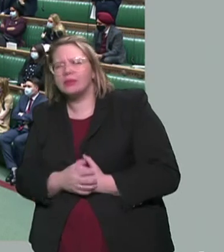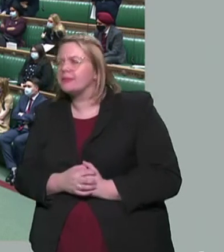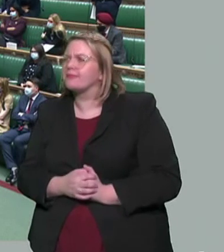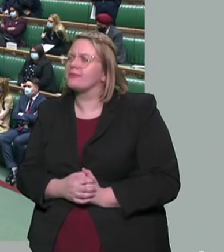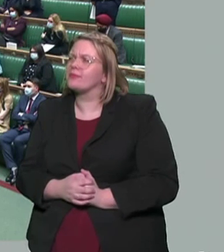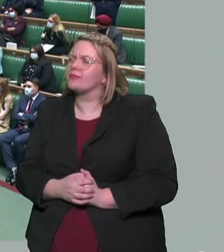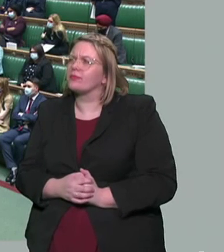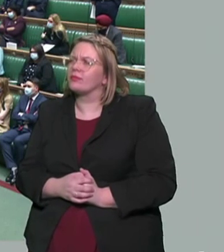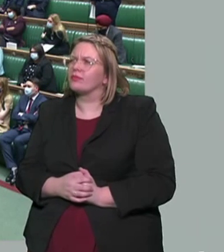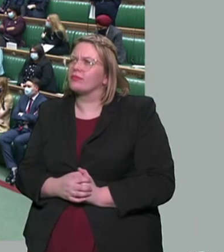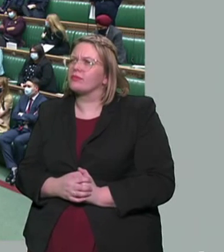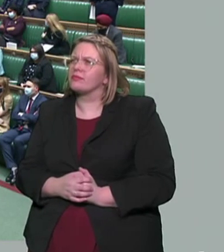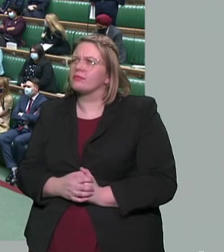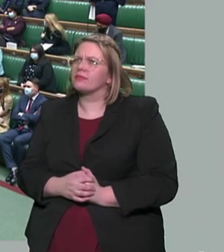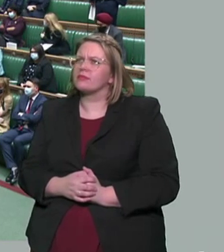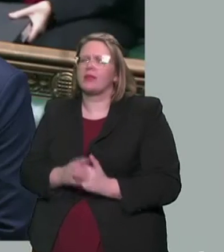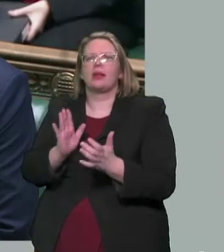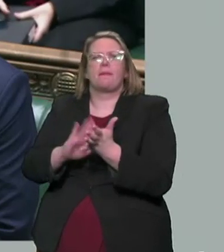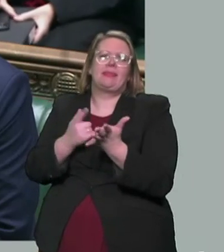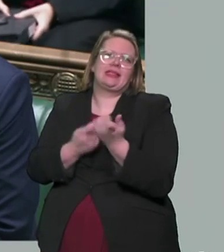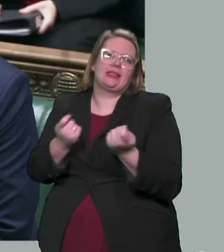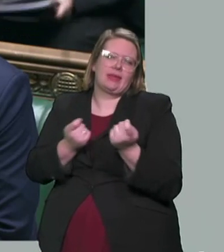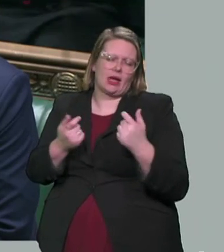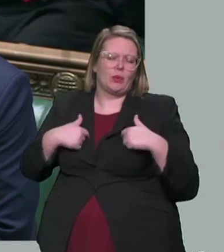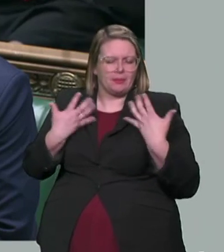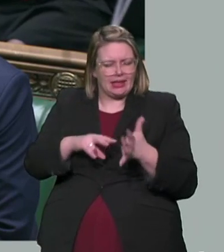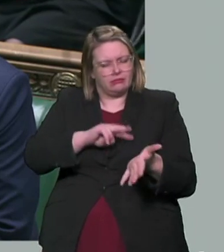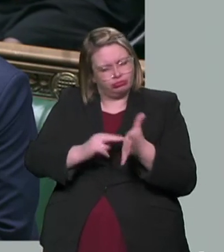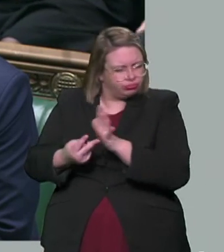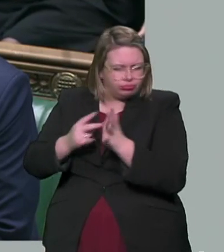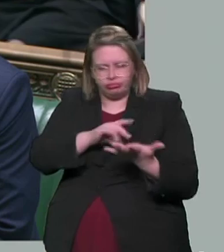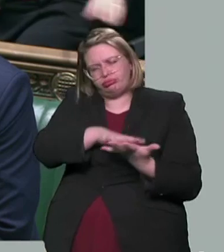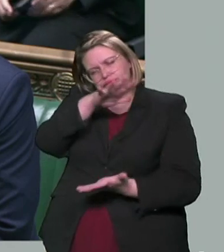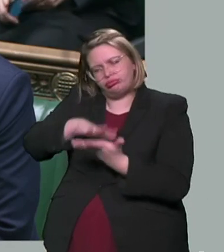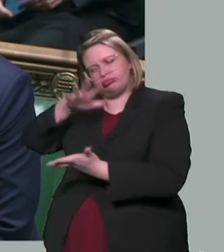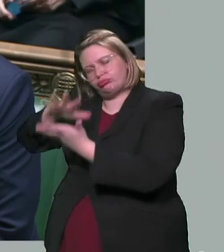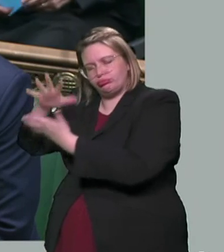We took every possible step to step up our supply of tests.